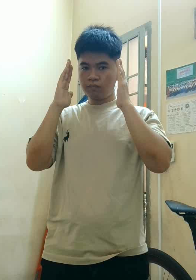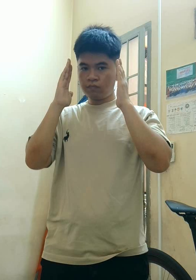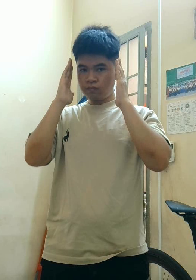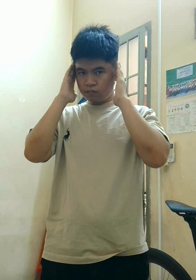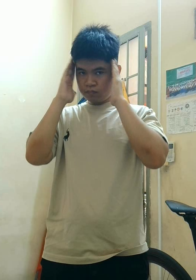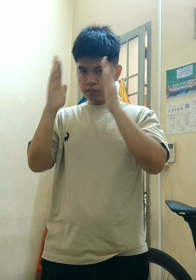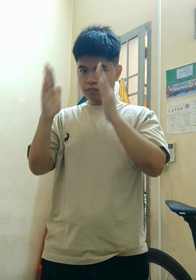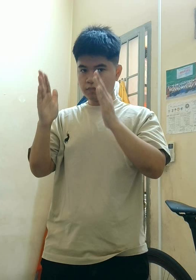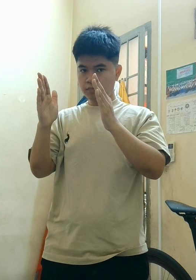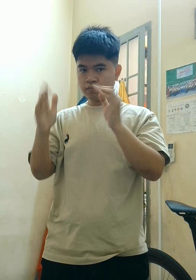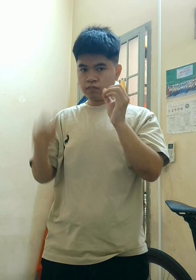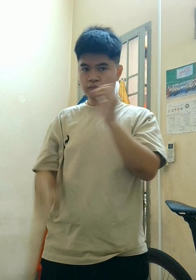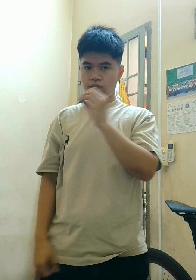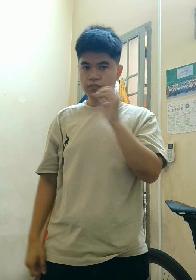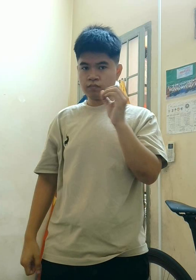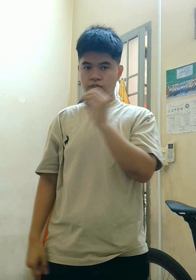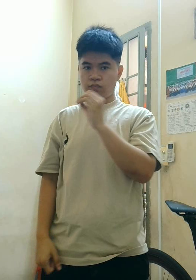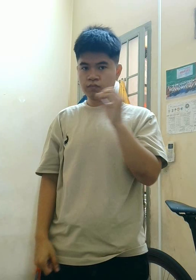khong quan tam